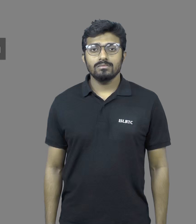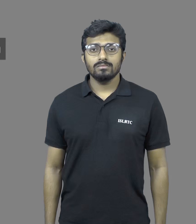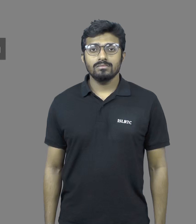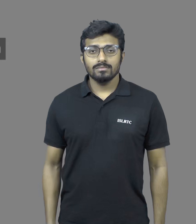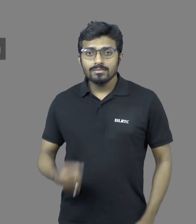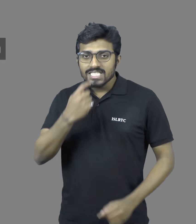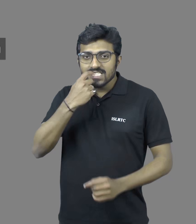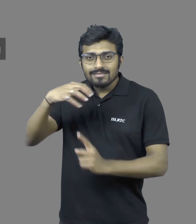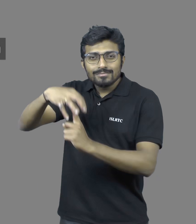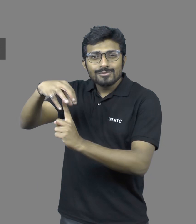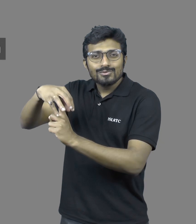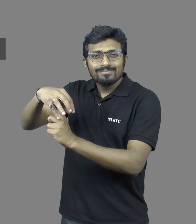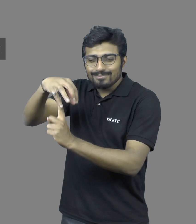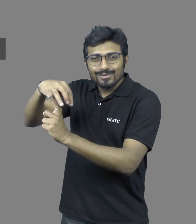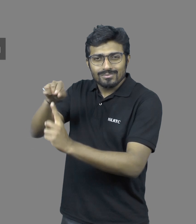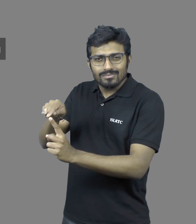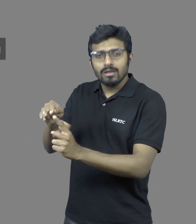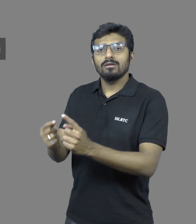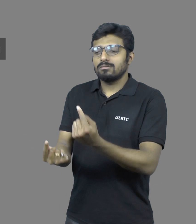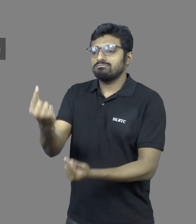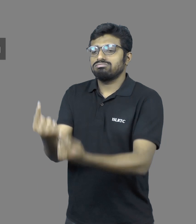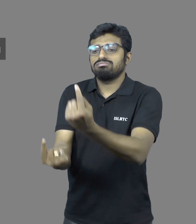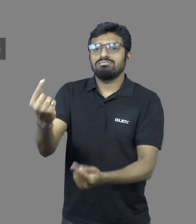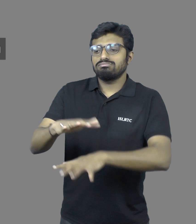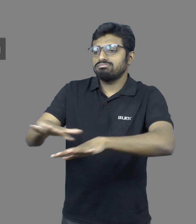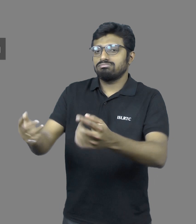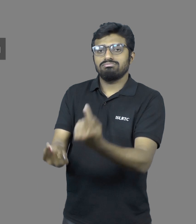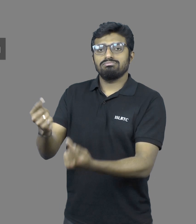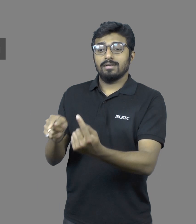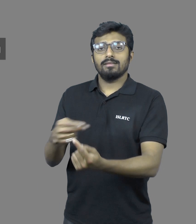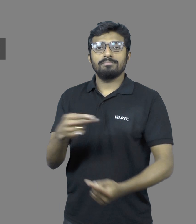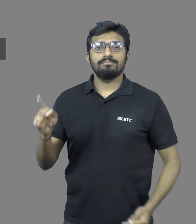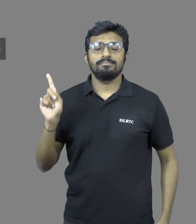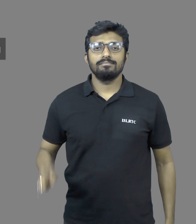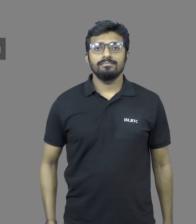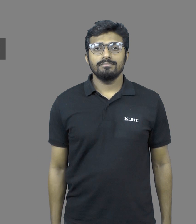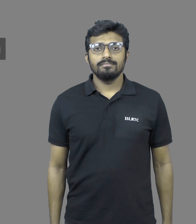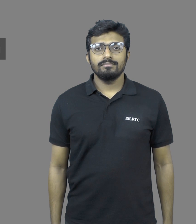Mushroom Production